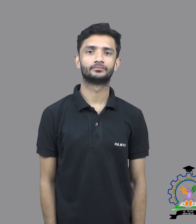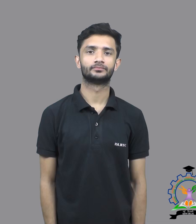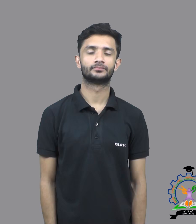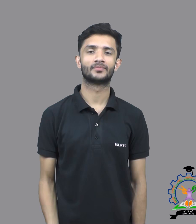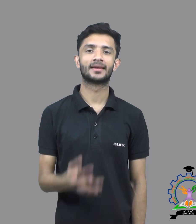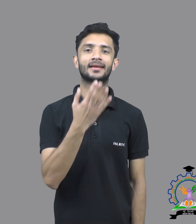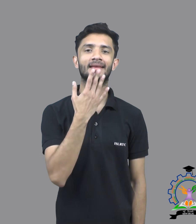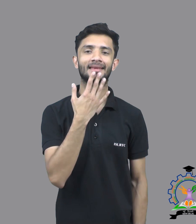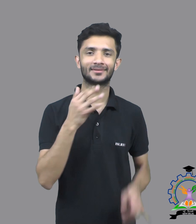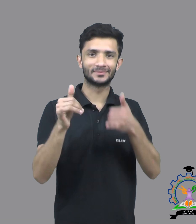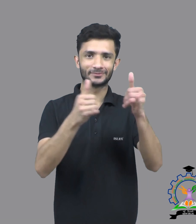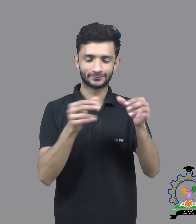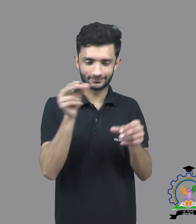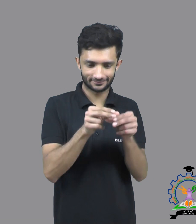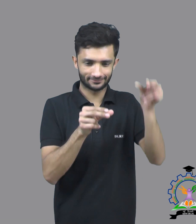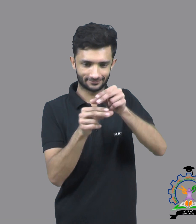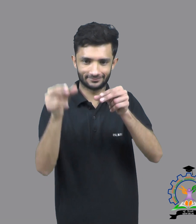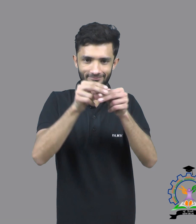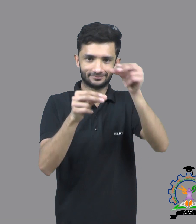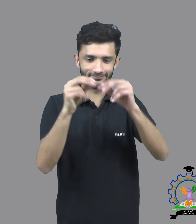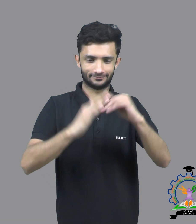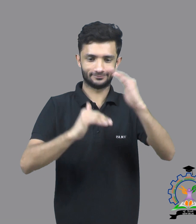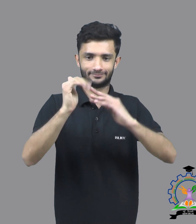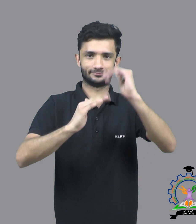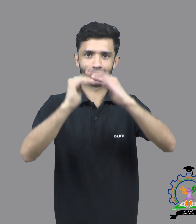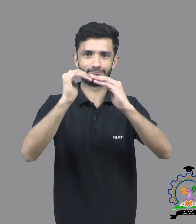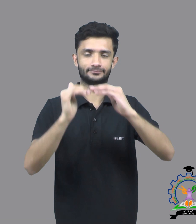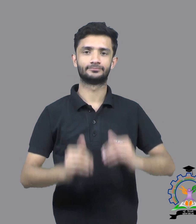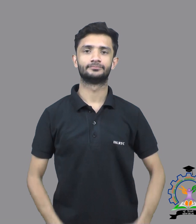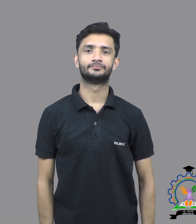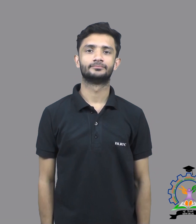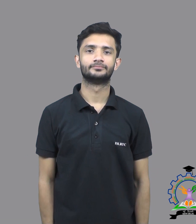Blocks